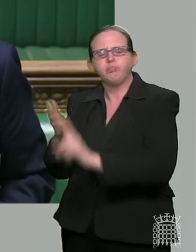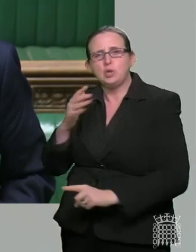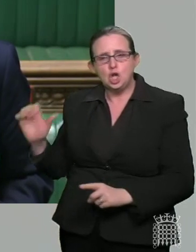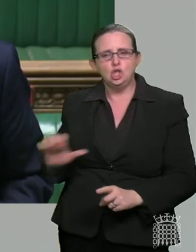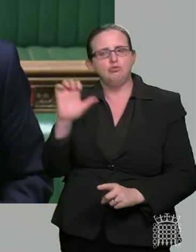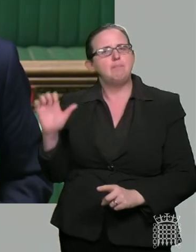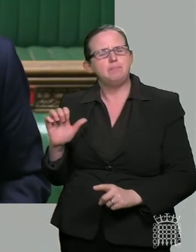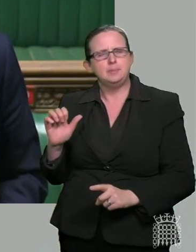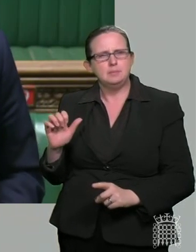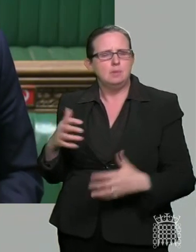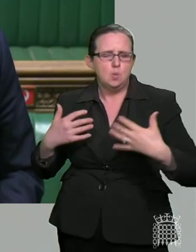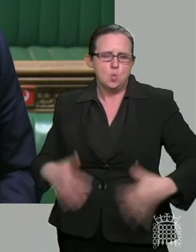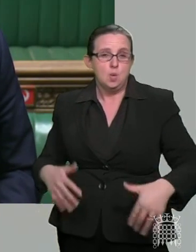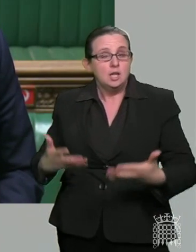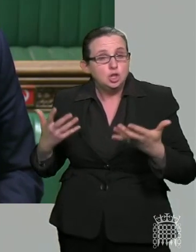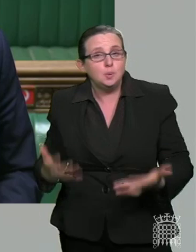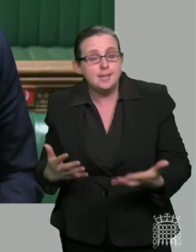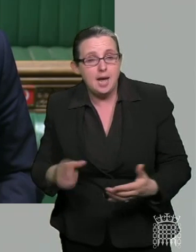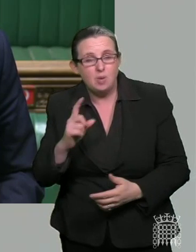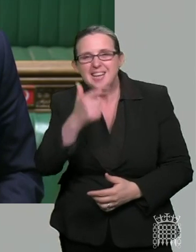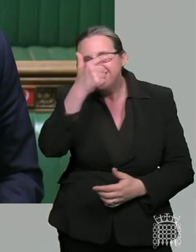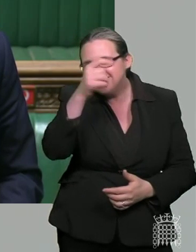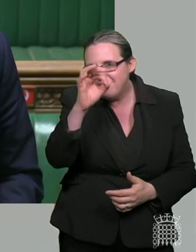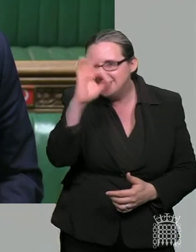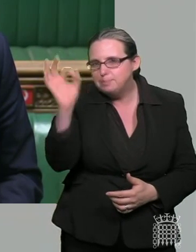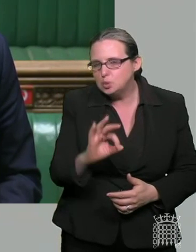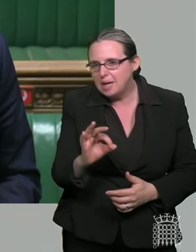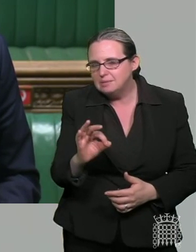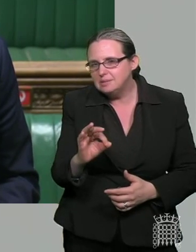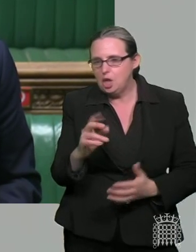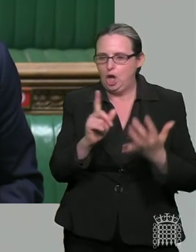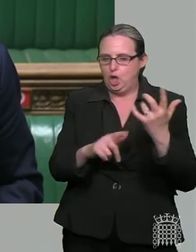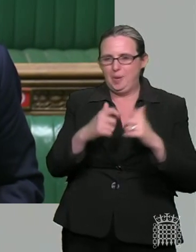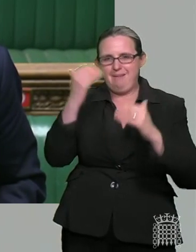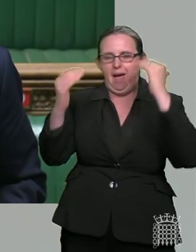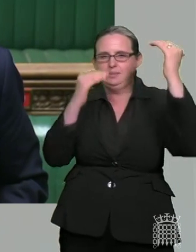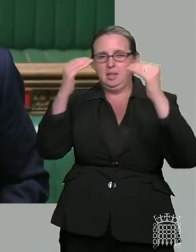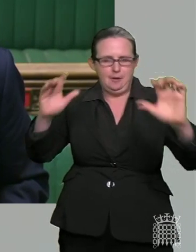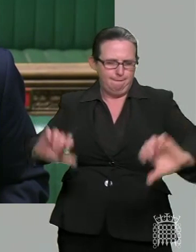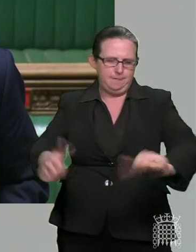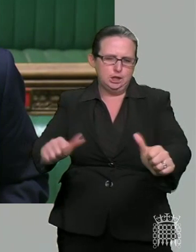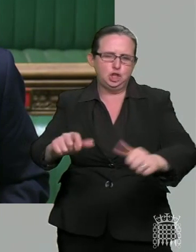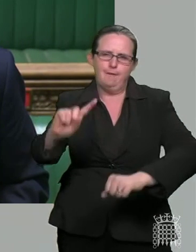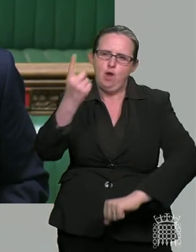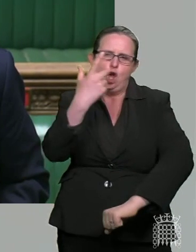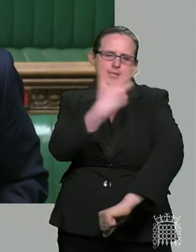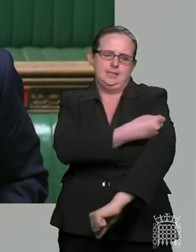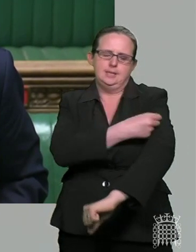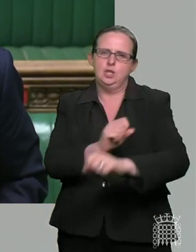As of today, 70% of adults in this country have been vaccinated.